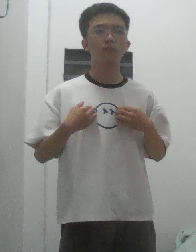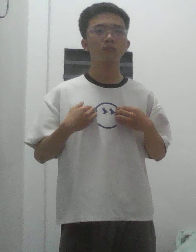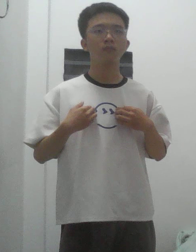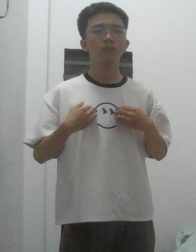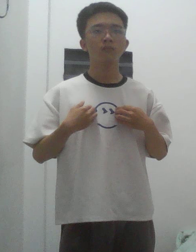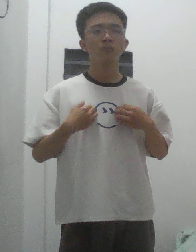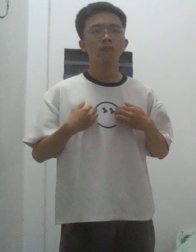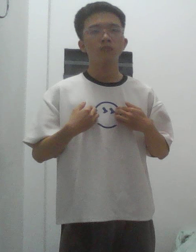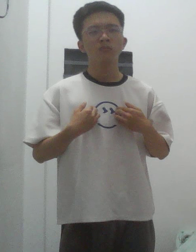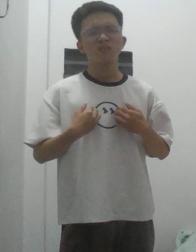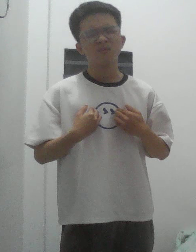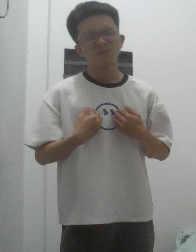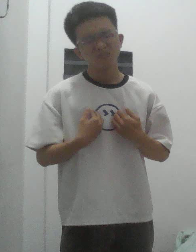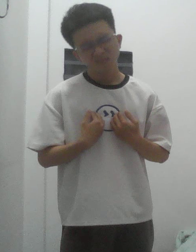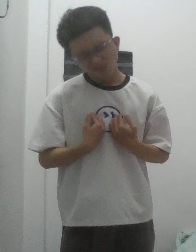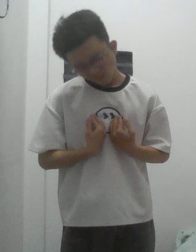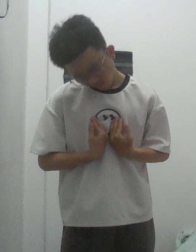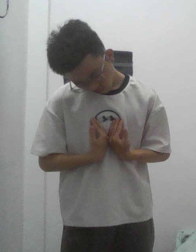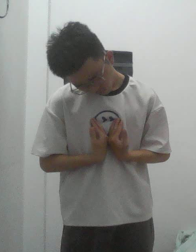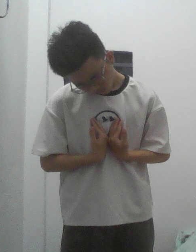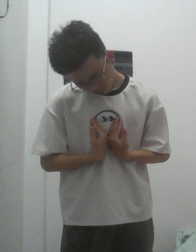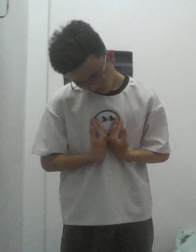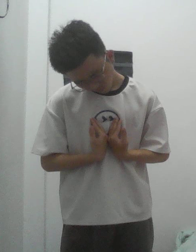met